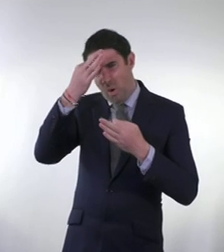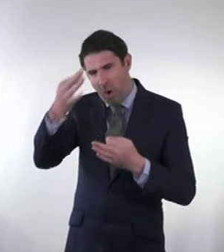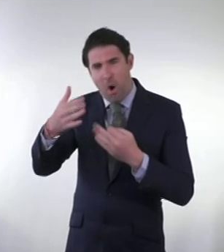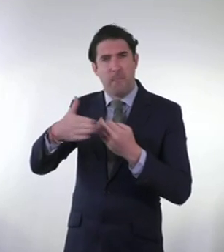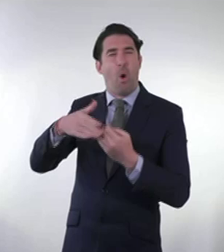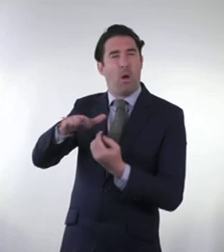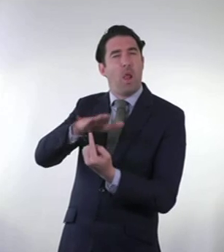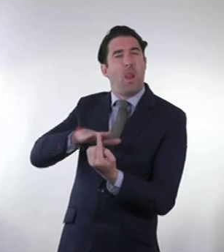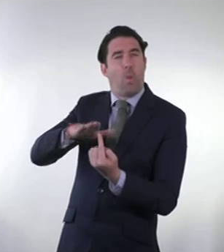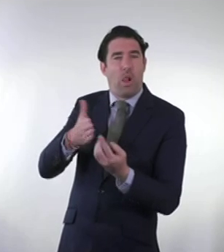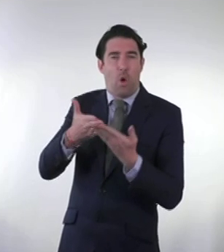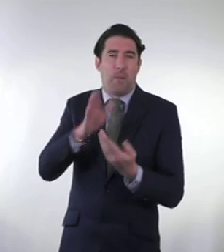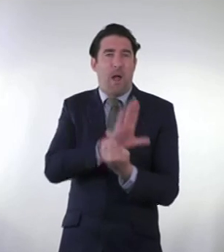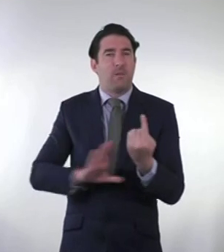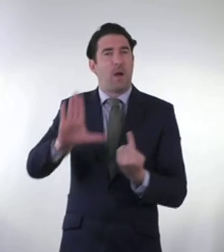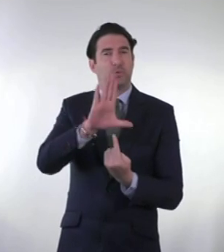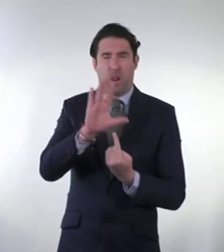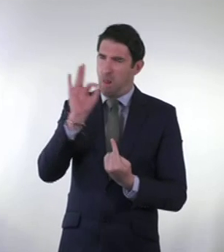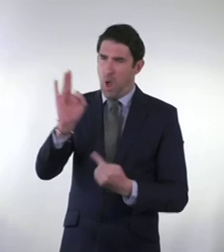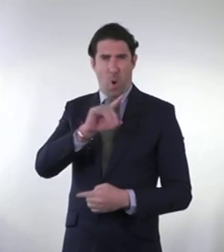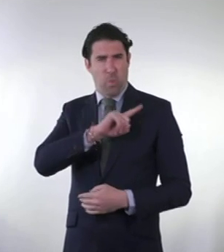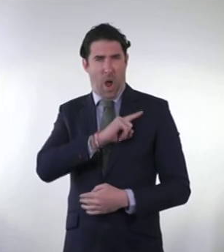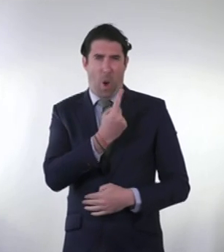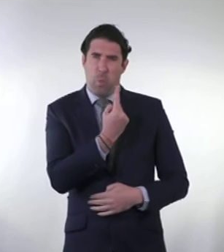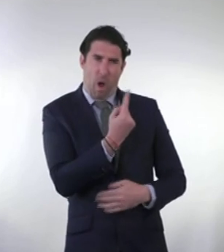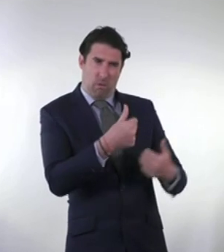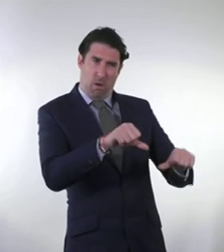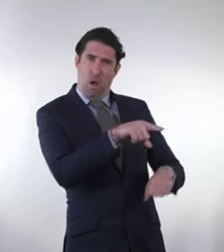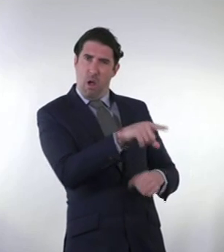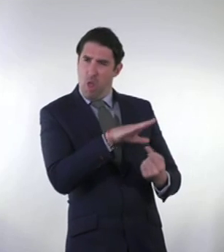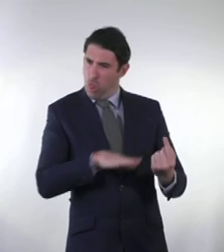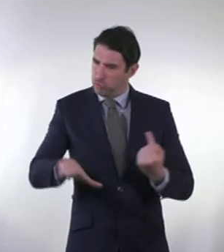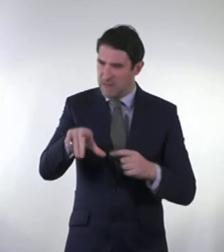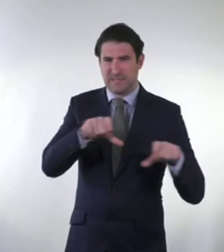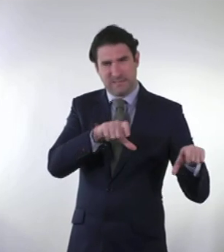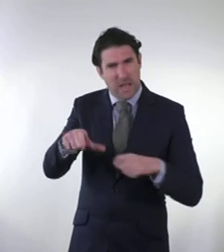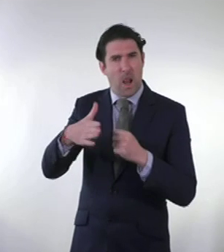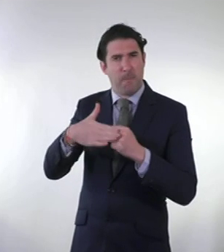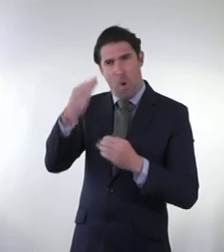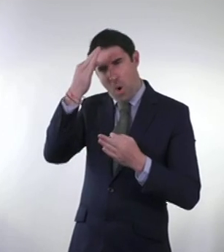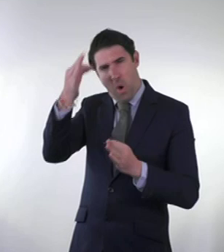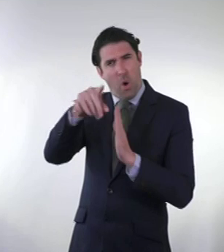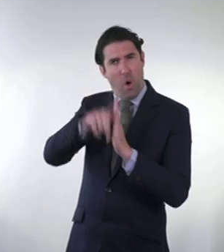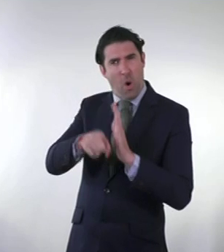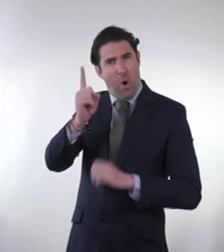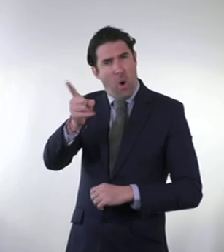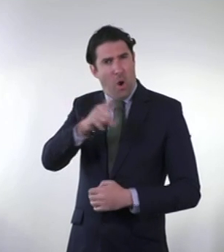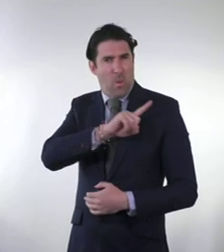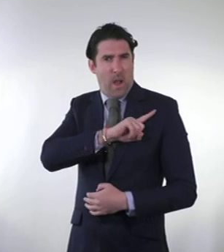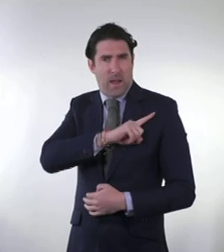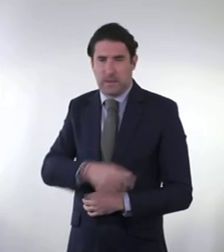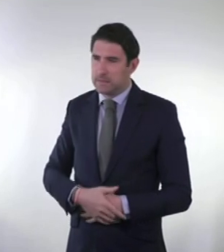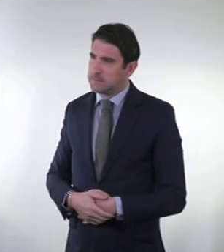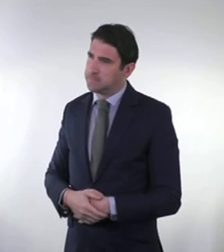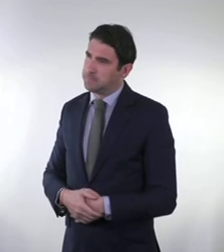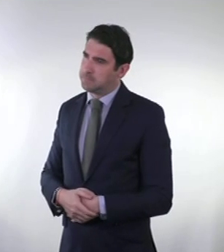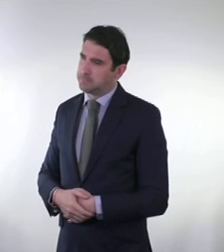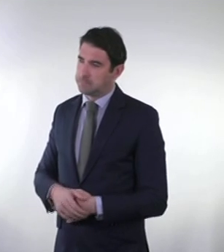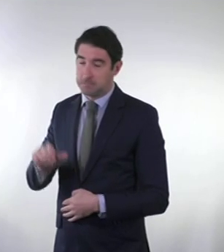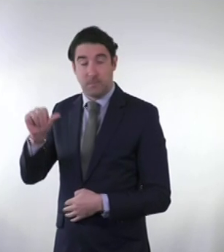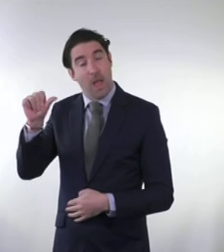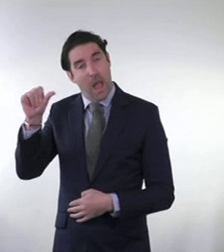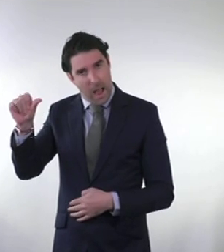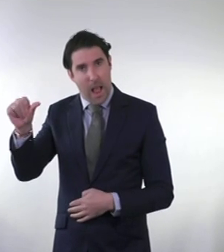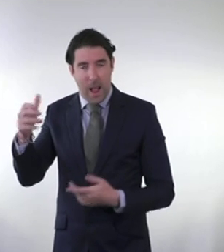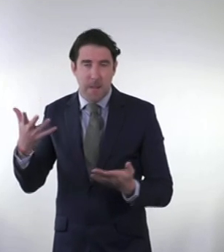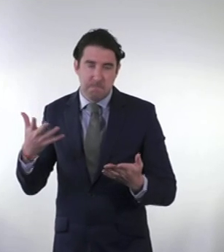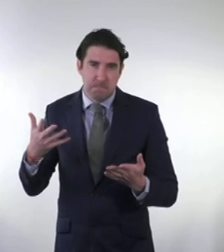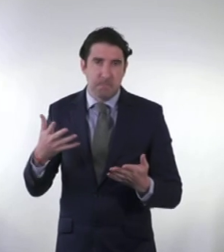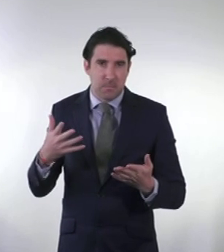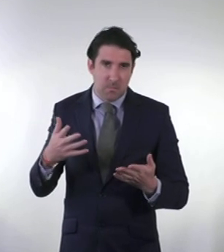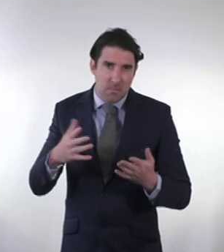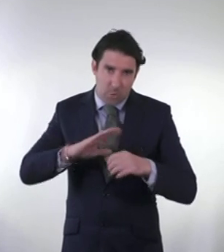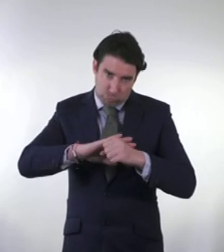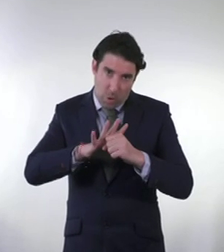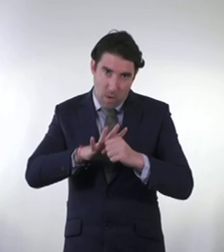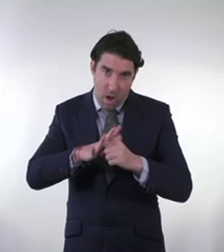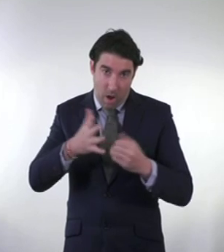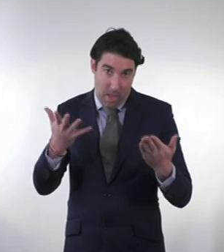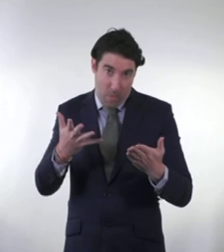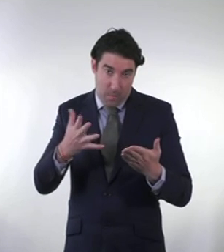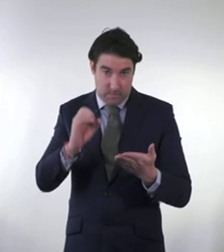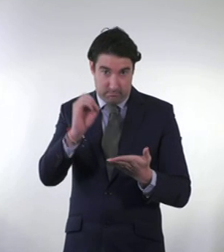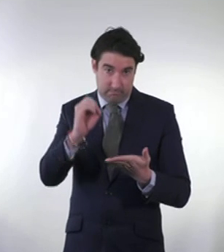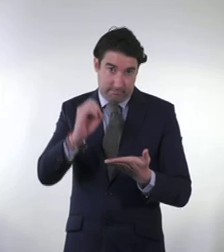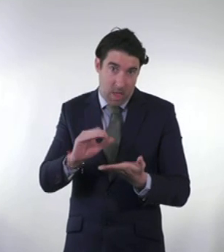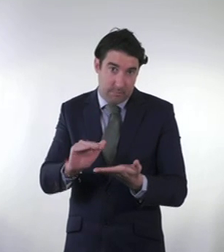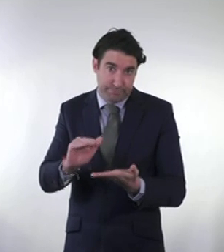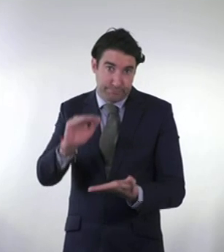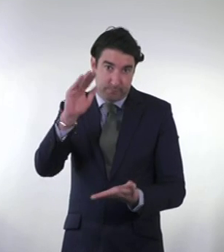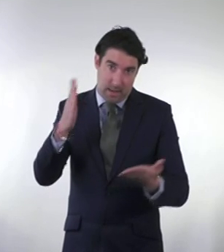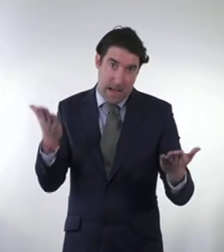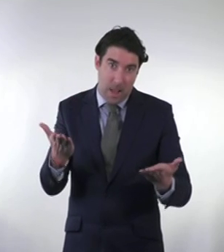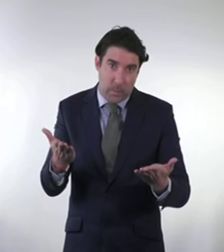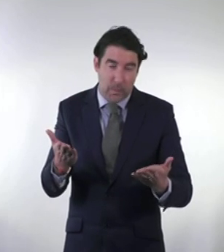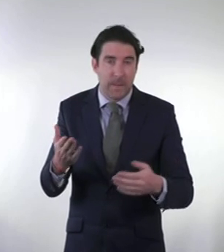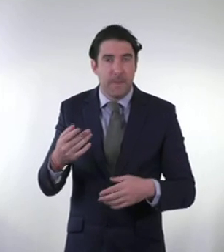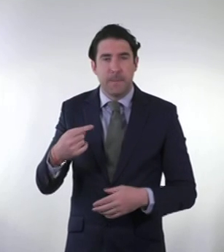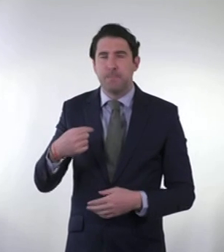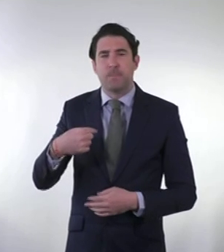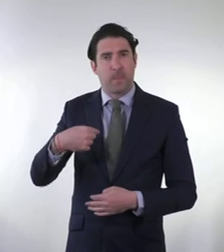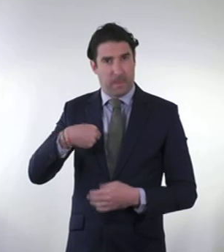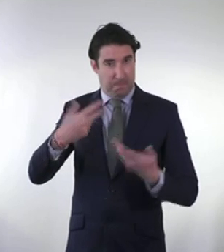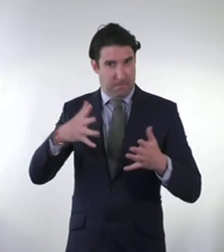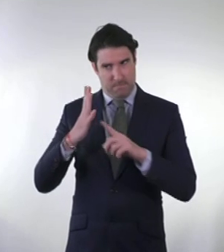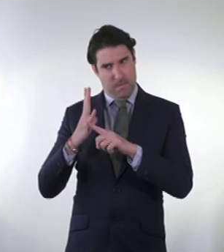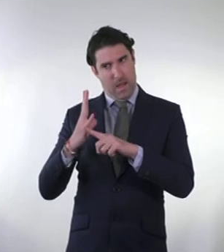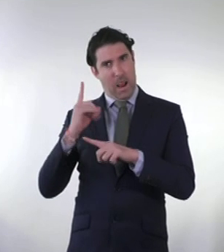I can tell him and the House that since I last updated the House, as he is absolutely right to say, there is now a serious and growing problem with the resurgence of the virus, which is why we brought forward the package of measures that we did last week.